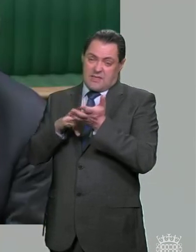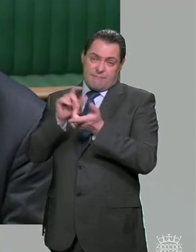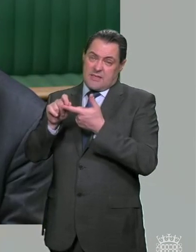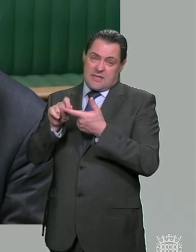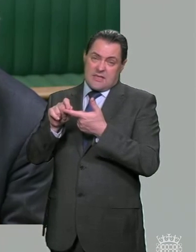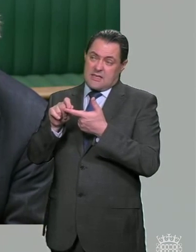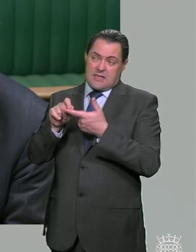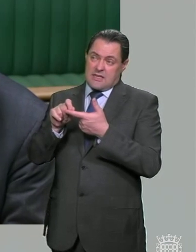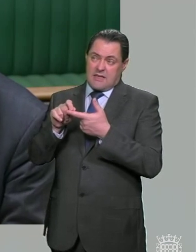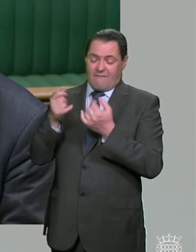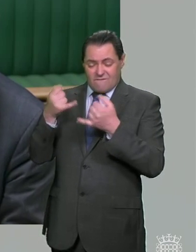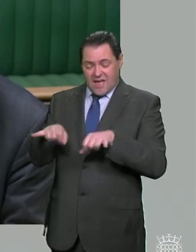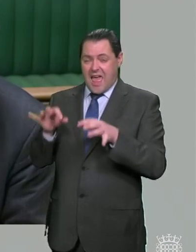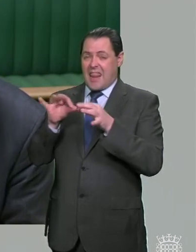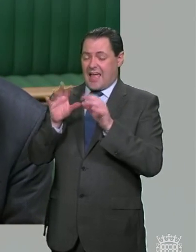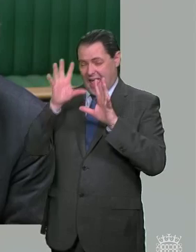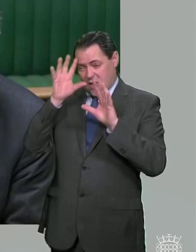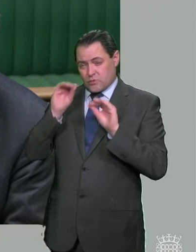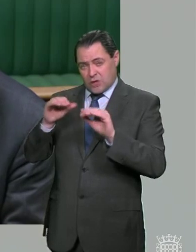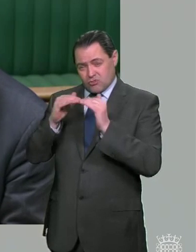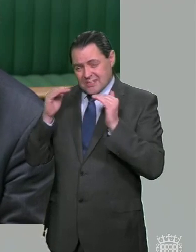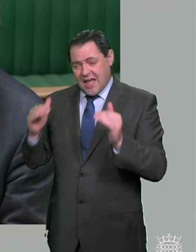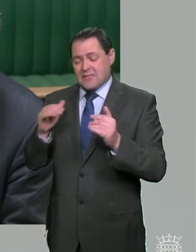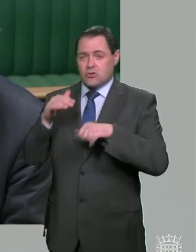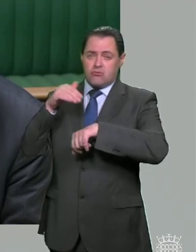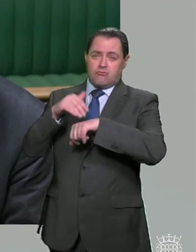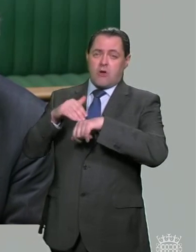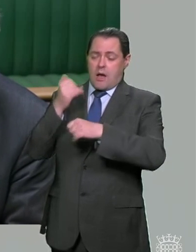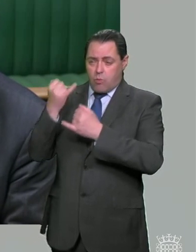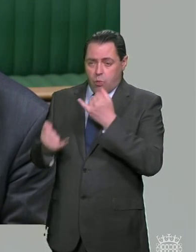They are failing on education. They are failing on crime.